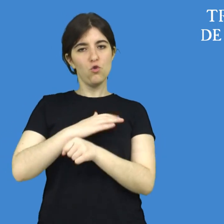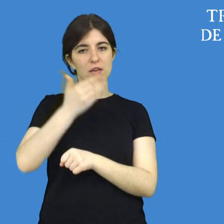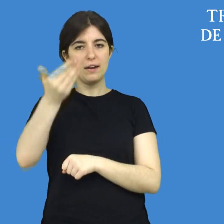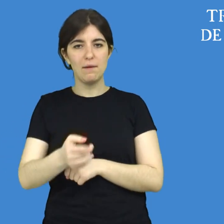importar